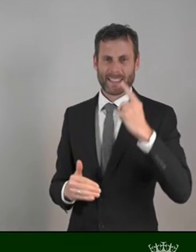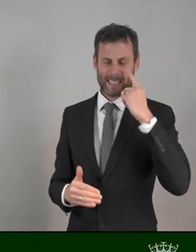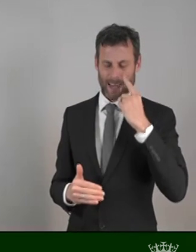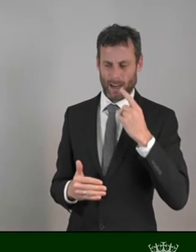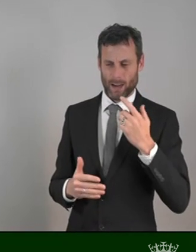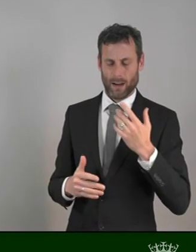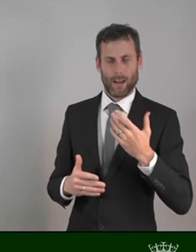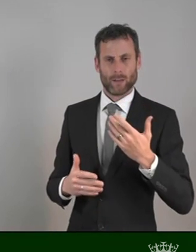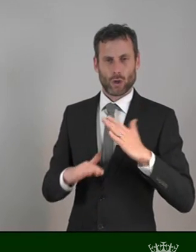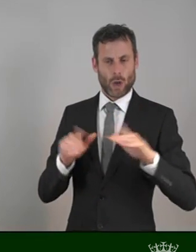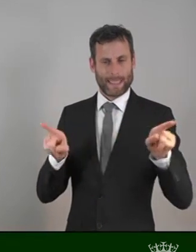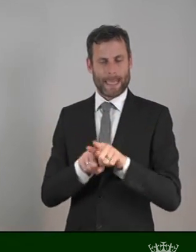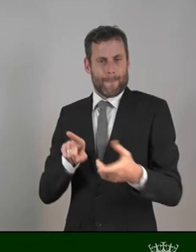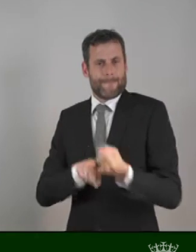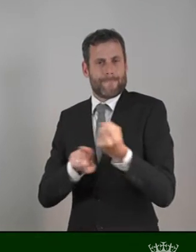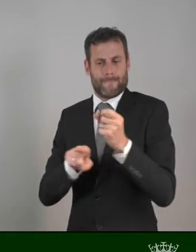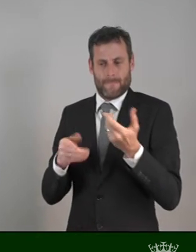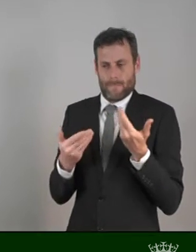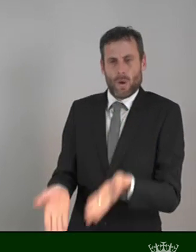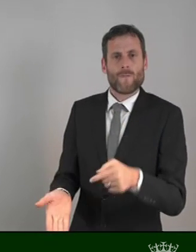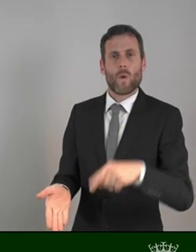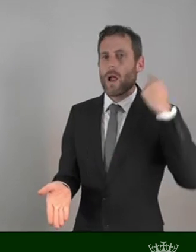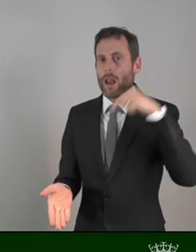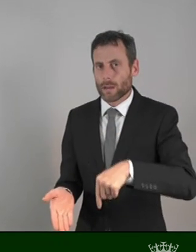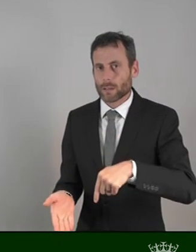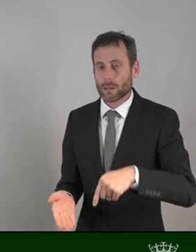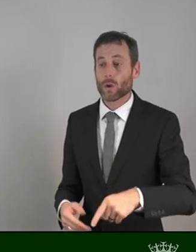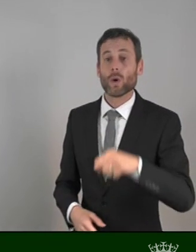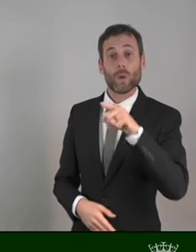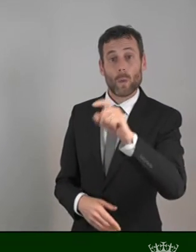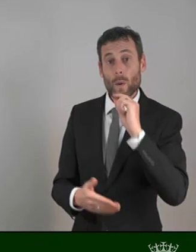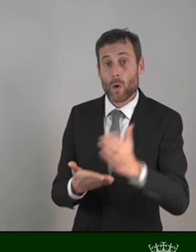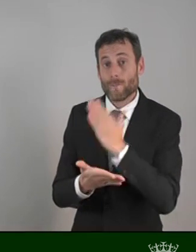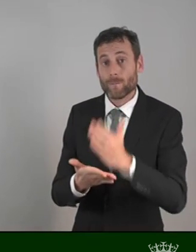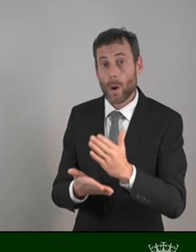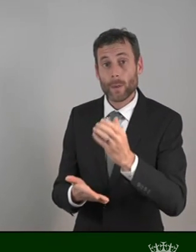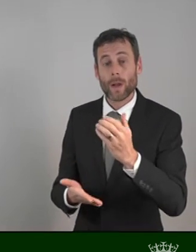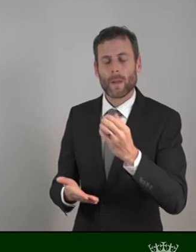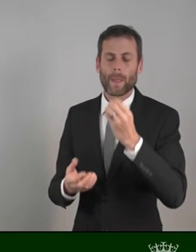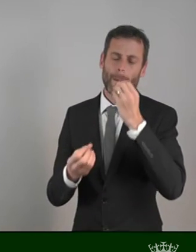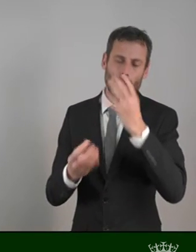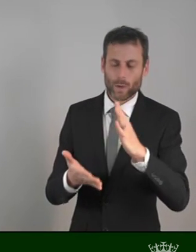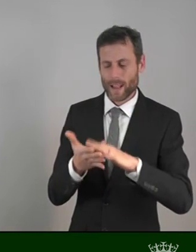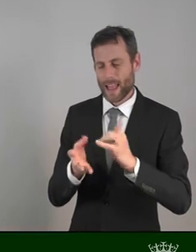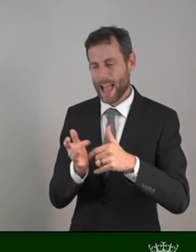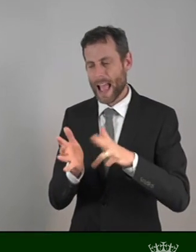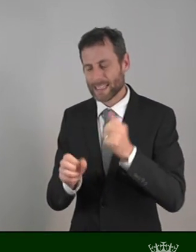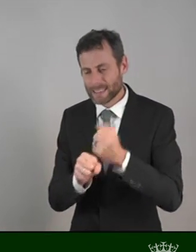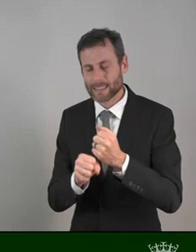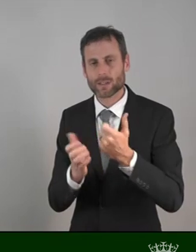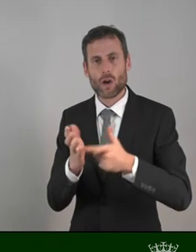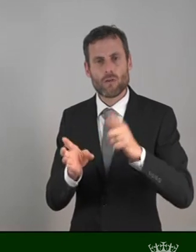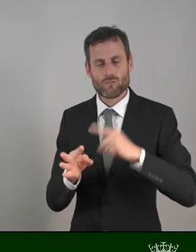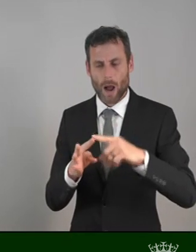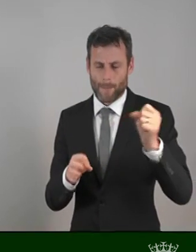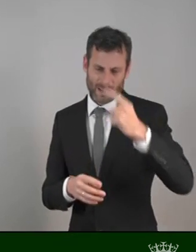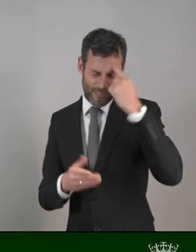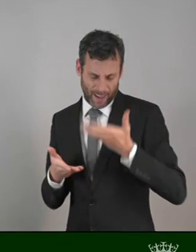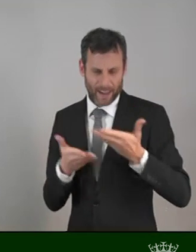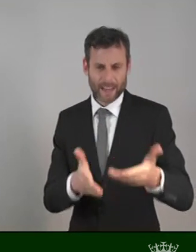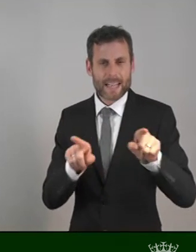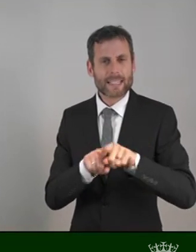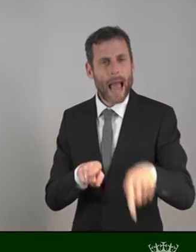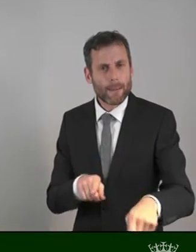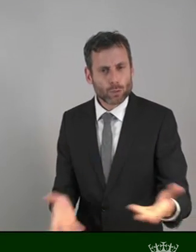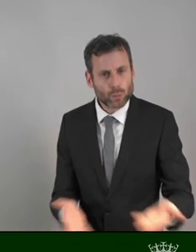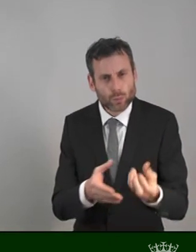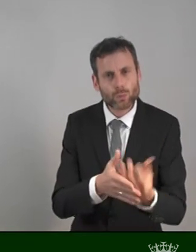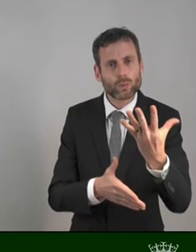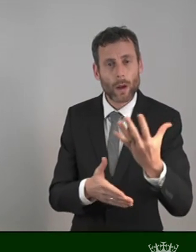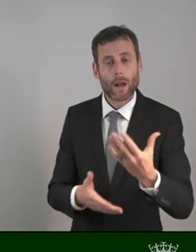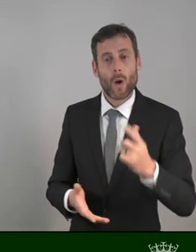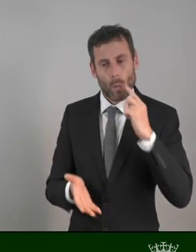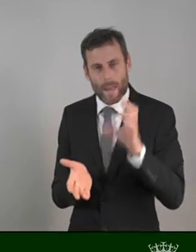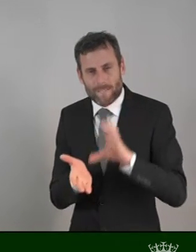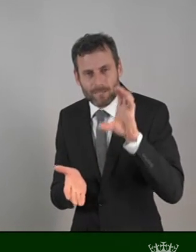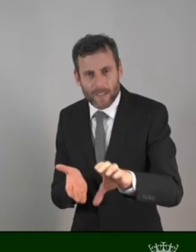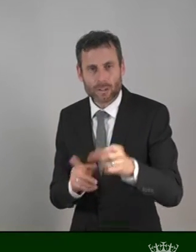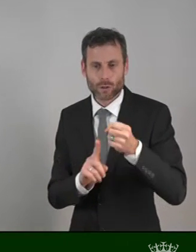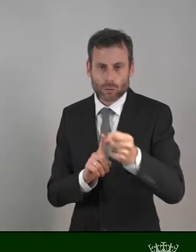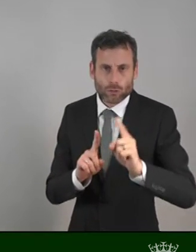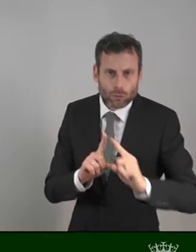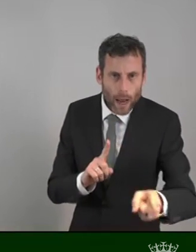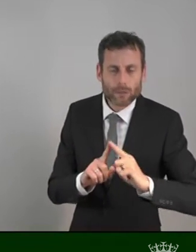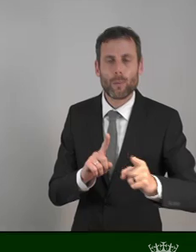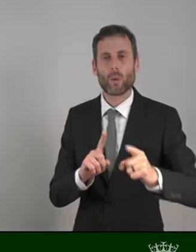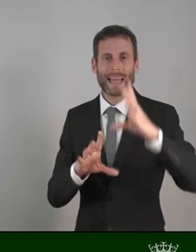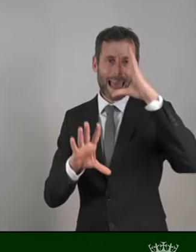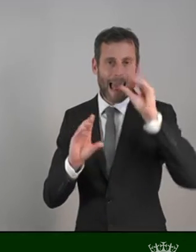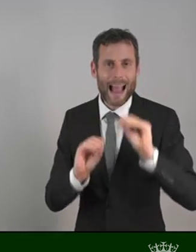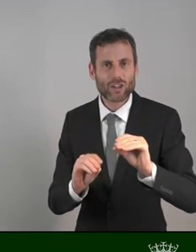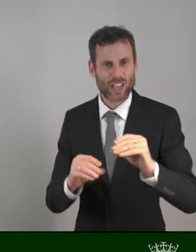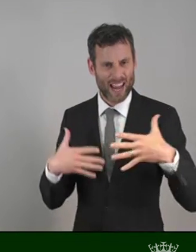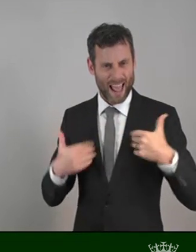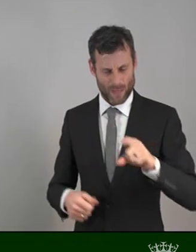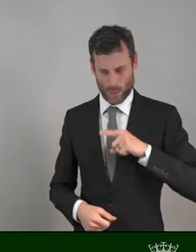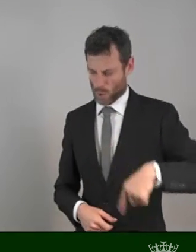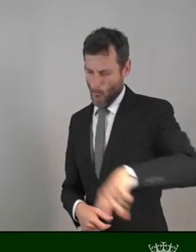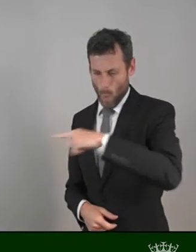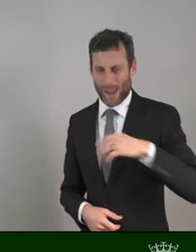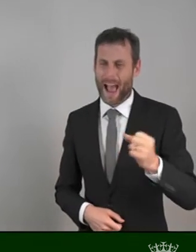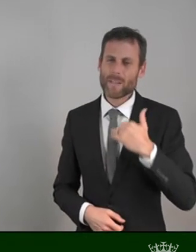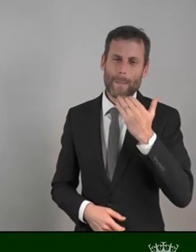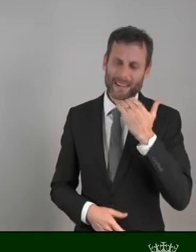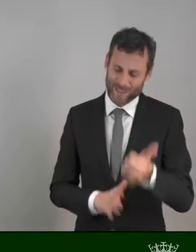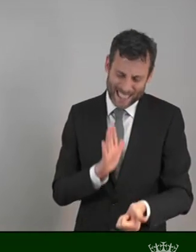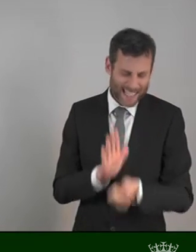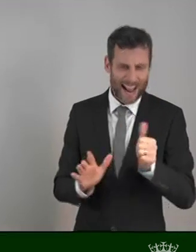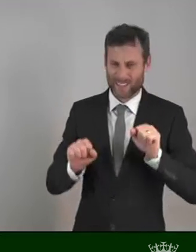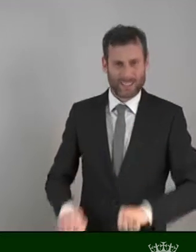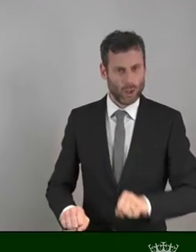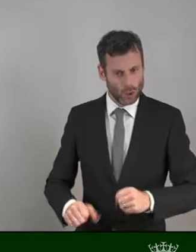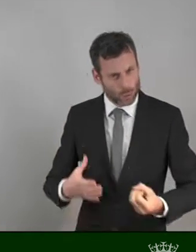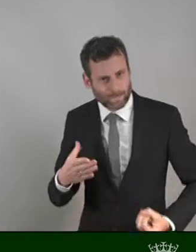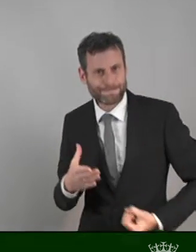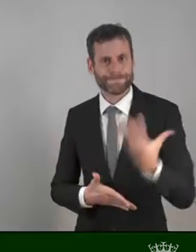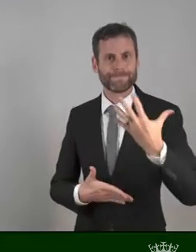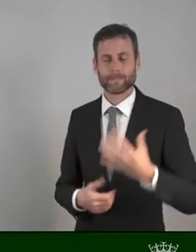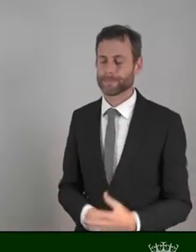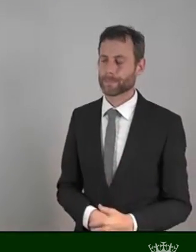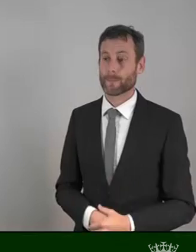Will the Prime Minister confirm that beautiful Hastings and Rye will not be overlooked in the process of levelling up, and that the necessary investment will be made in our transport infrastructure, education and health to unleash our bags of talent and potential?